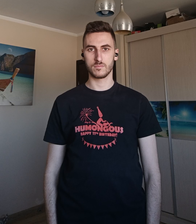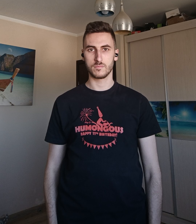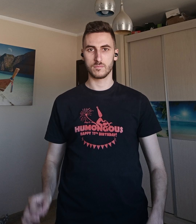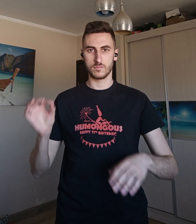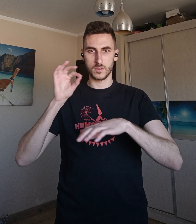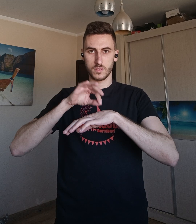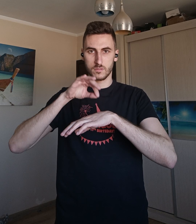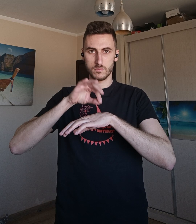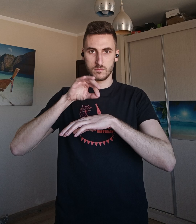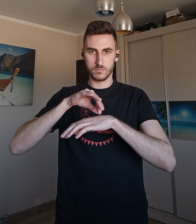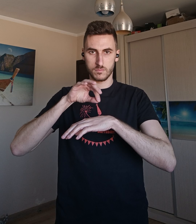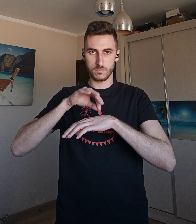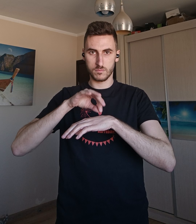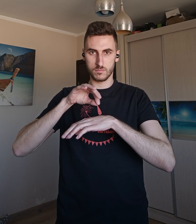רופא